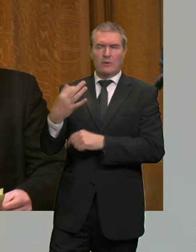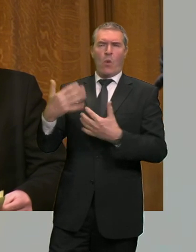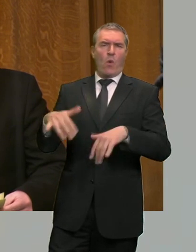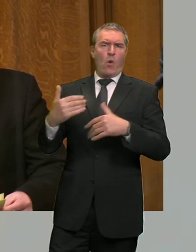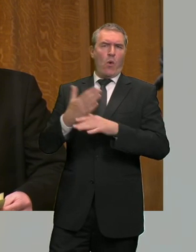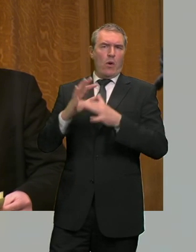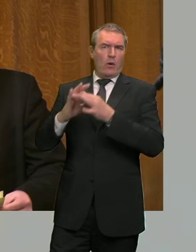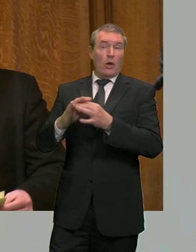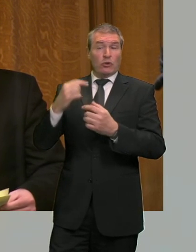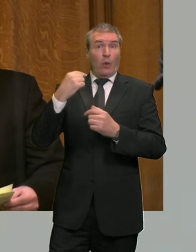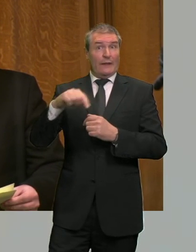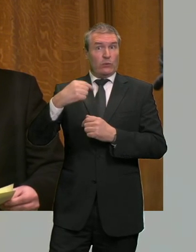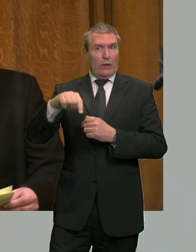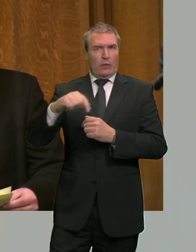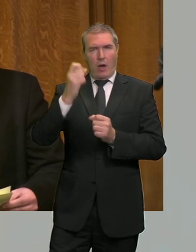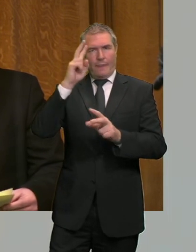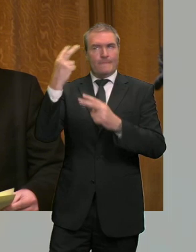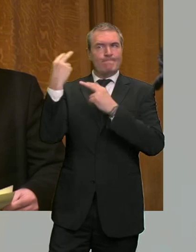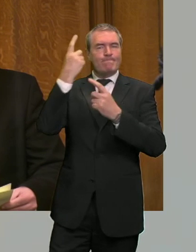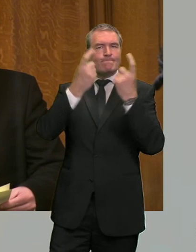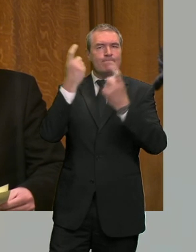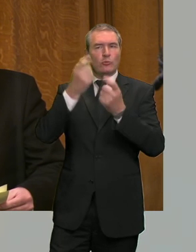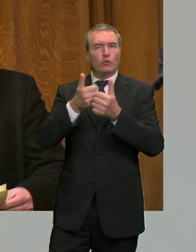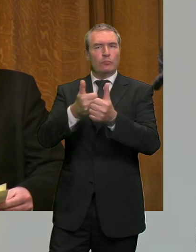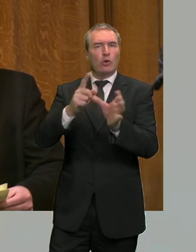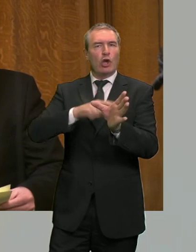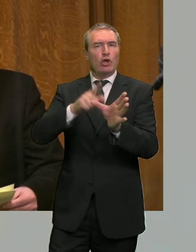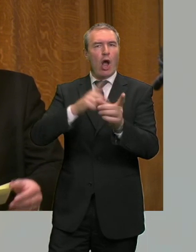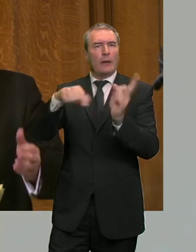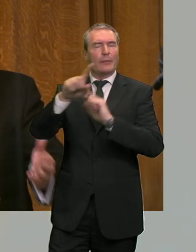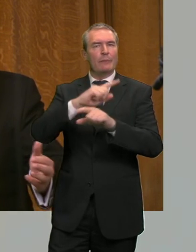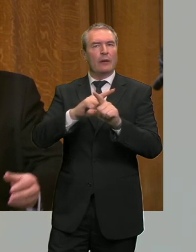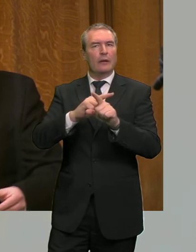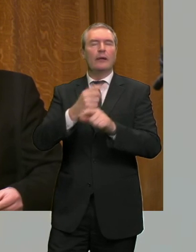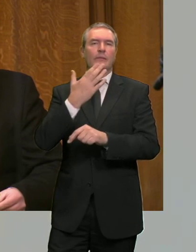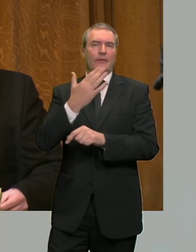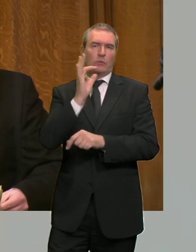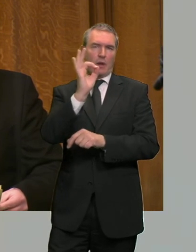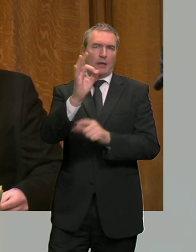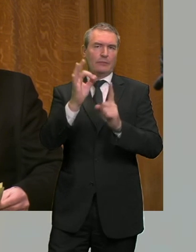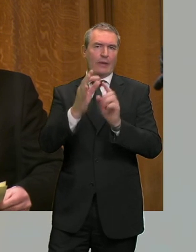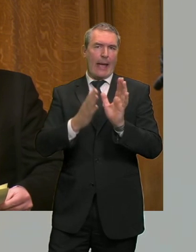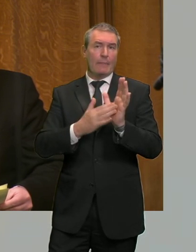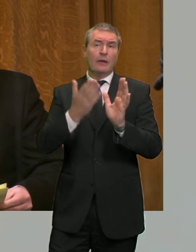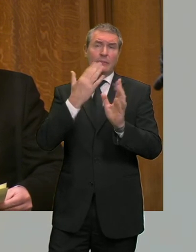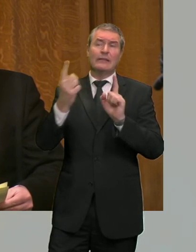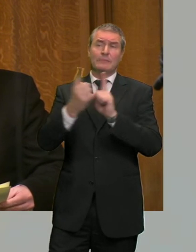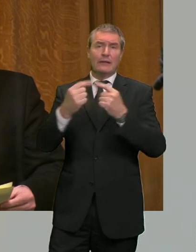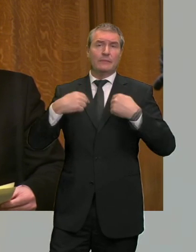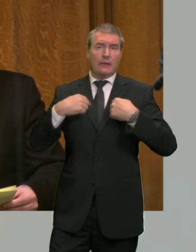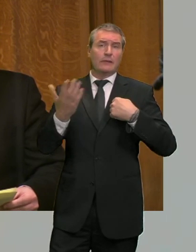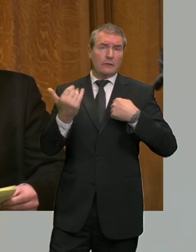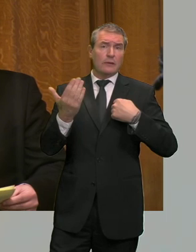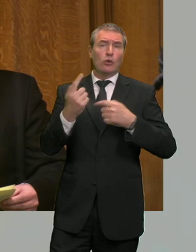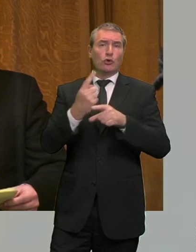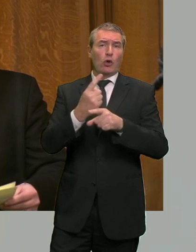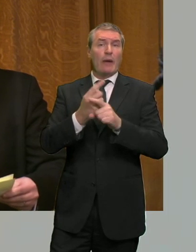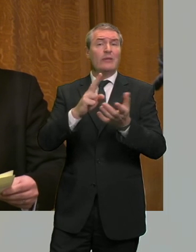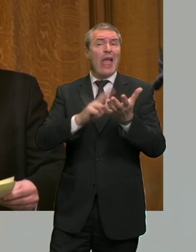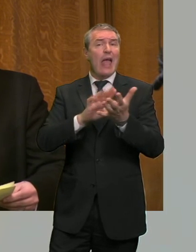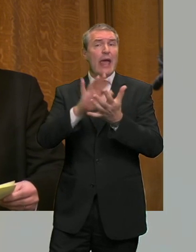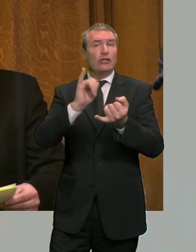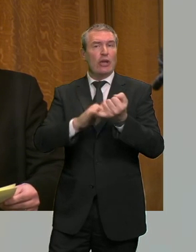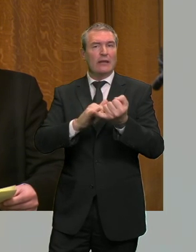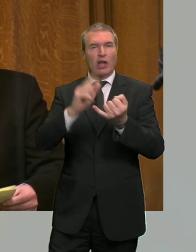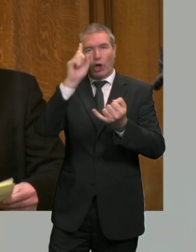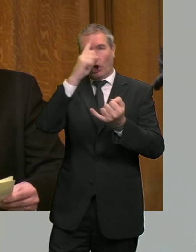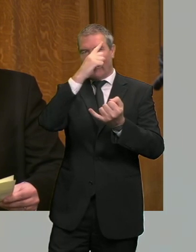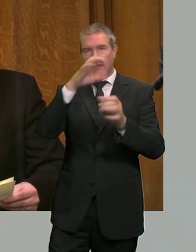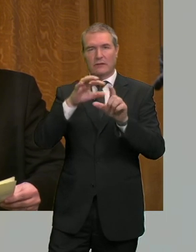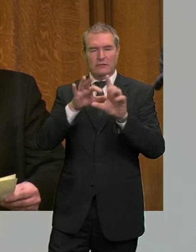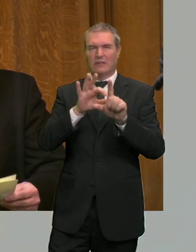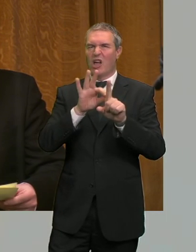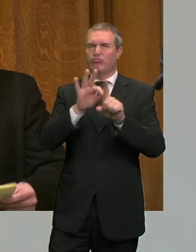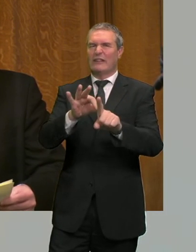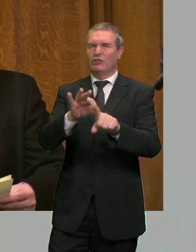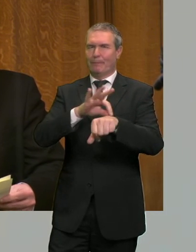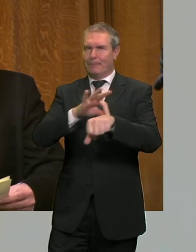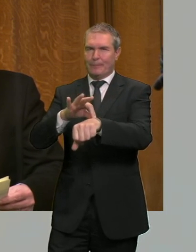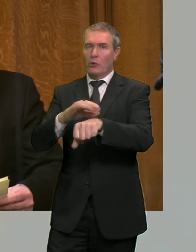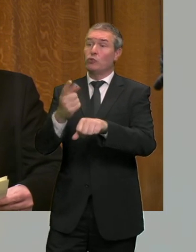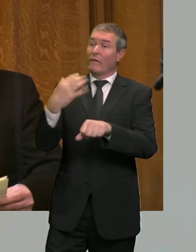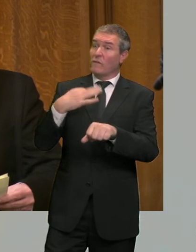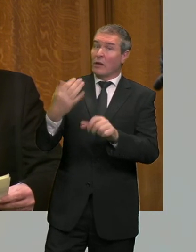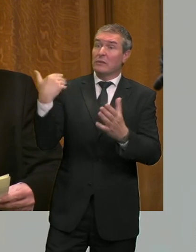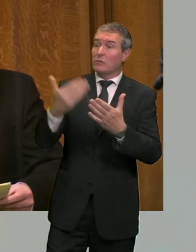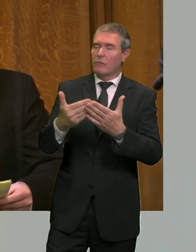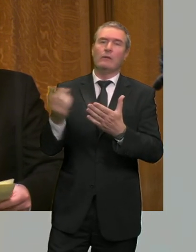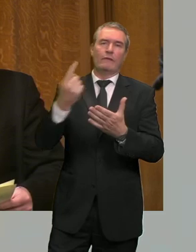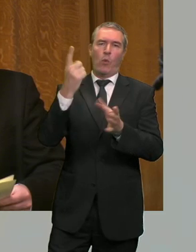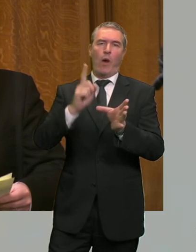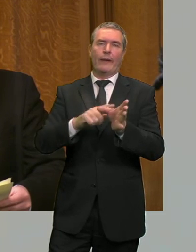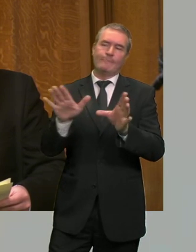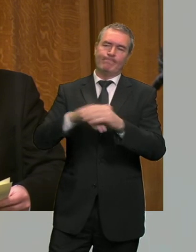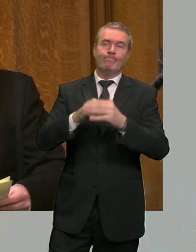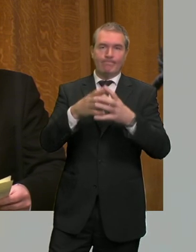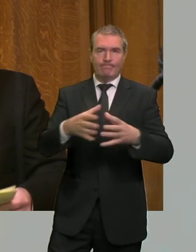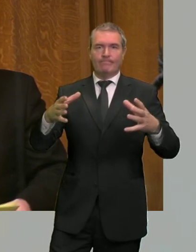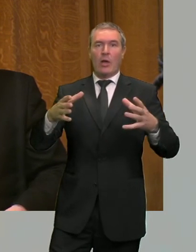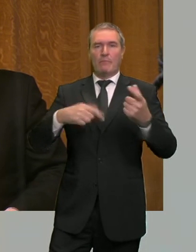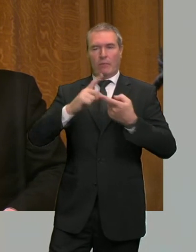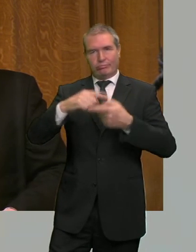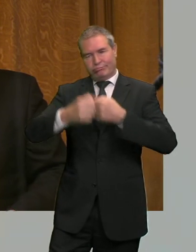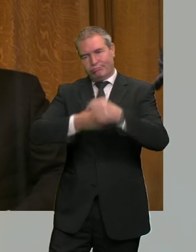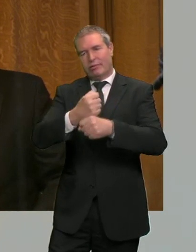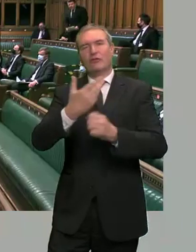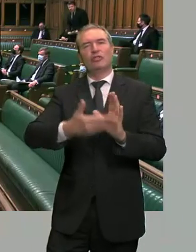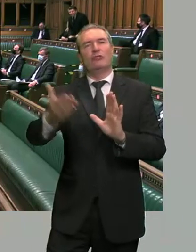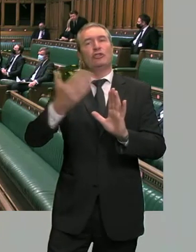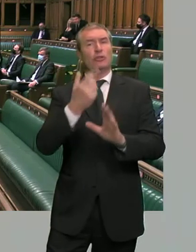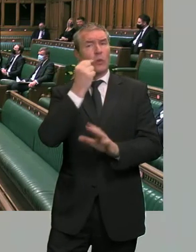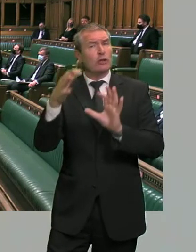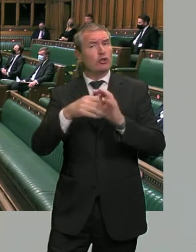As the nation reflects this week on the importance of schemes to support young people, may I ask the Prime Minister whether he will meet me to explore the creation of an NHS cadet scheme to pay tribute to those who have volunteered over the past year and also create a lasting legacy for generations to come?